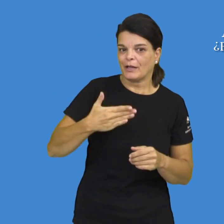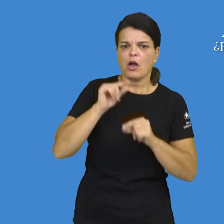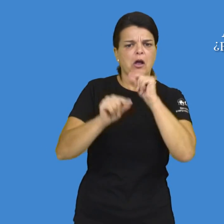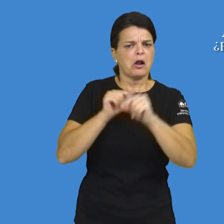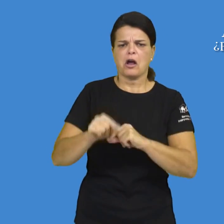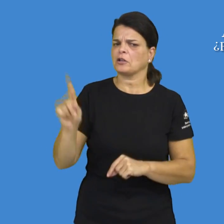virus